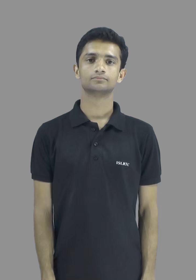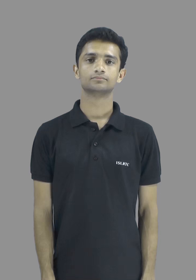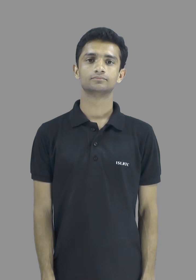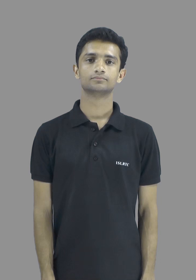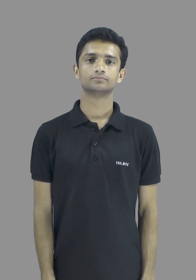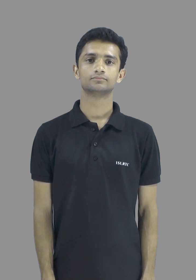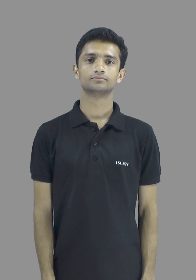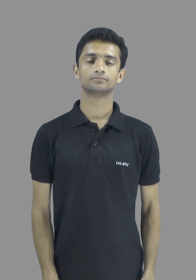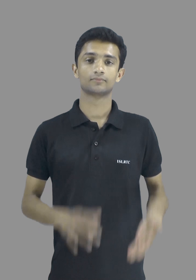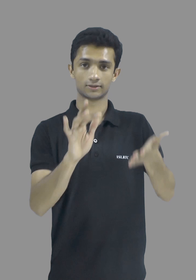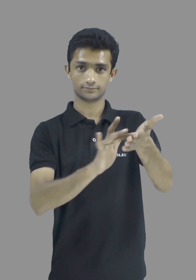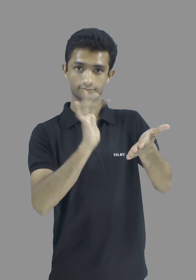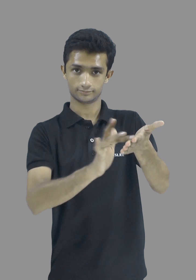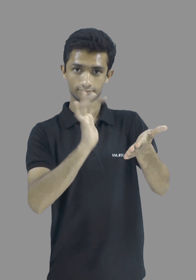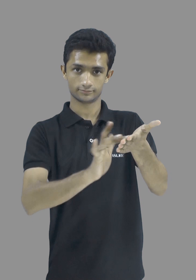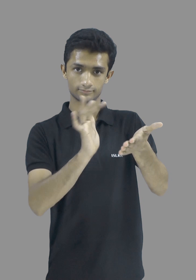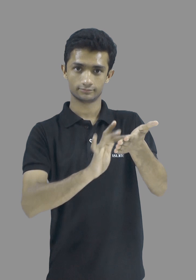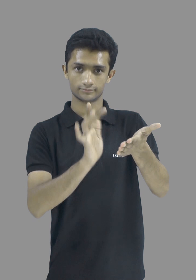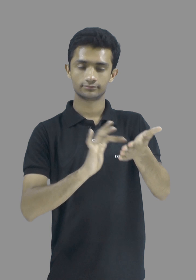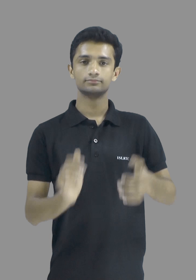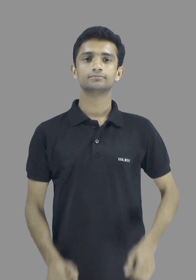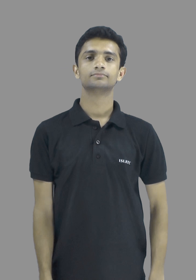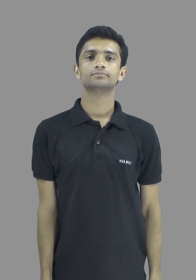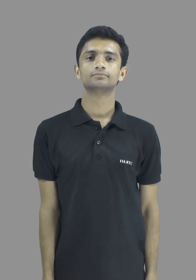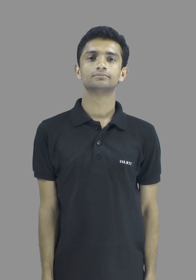Touchscreen